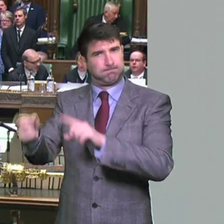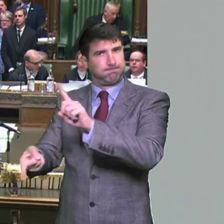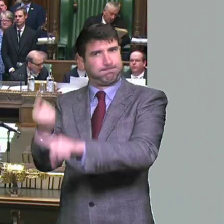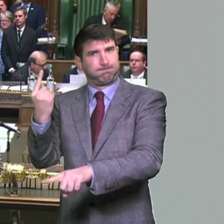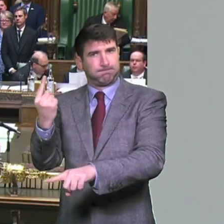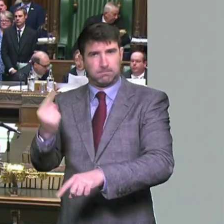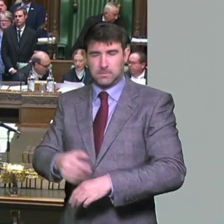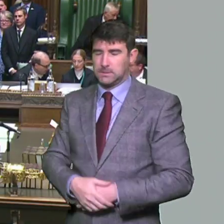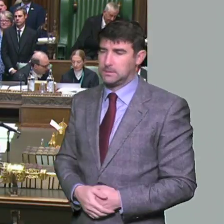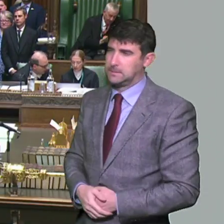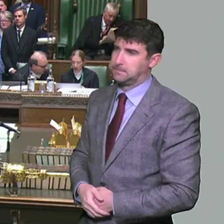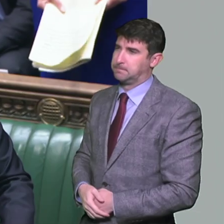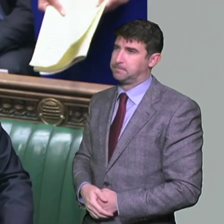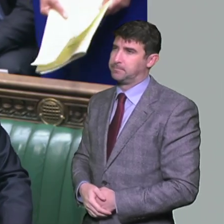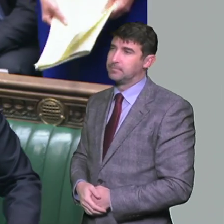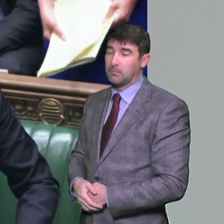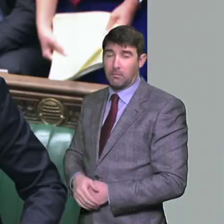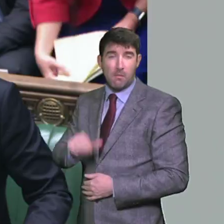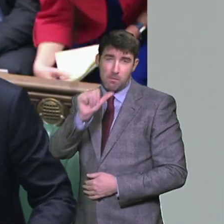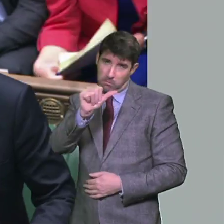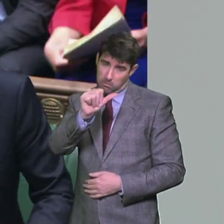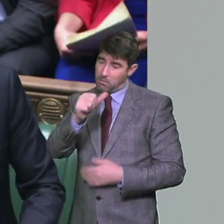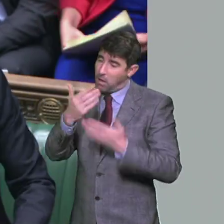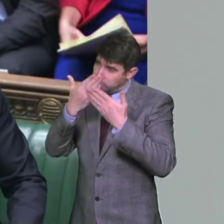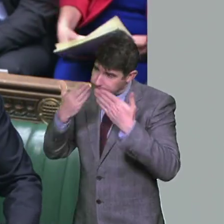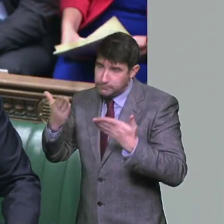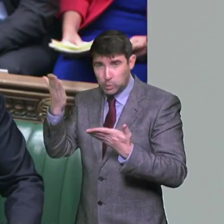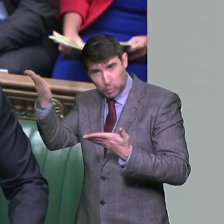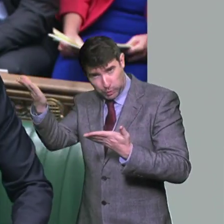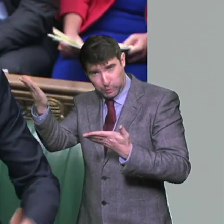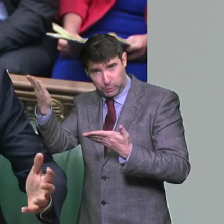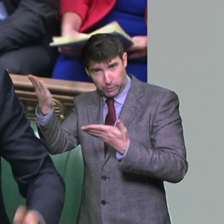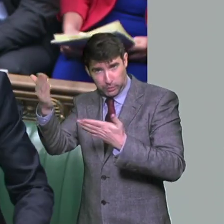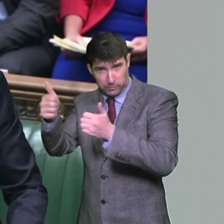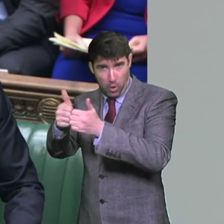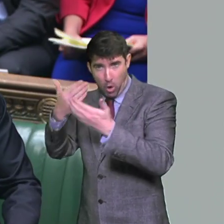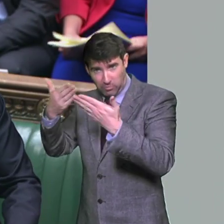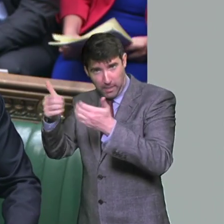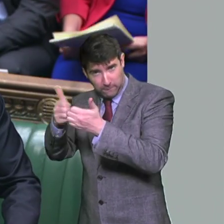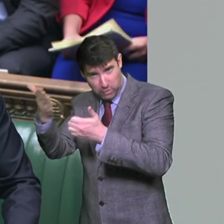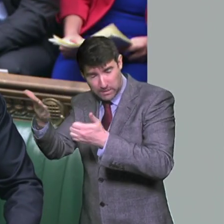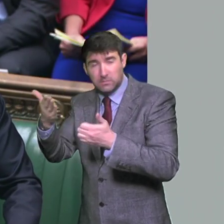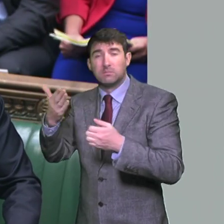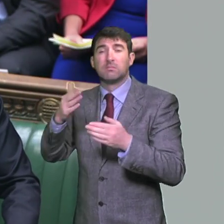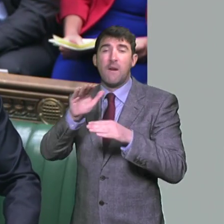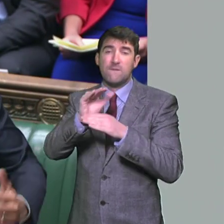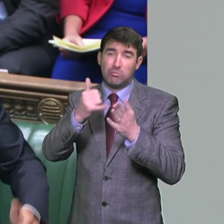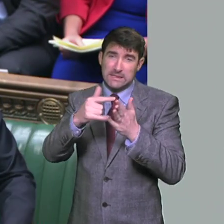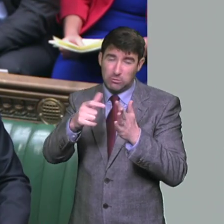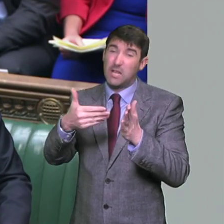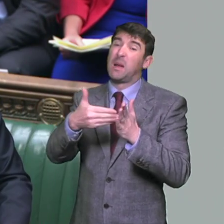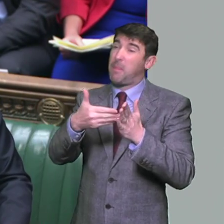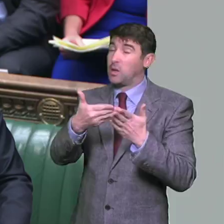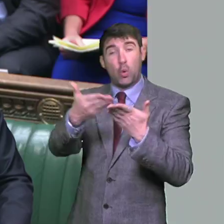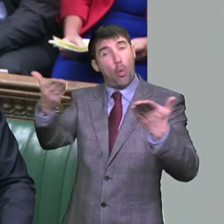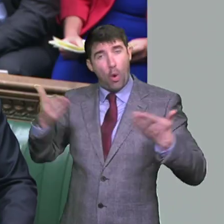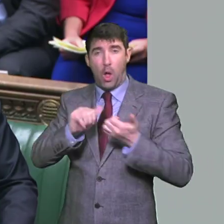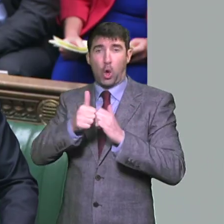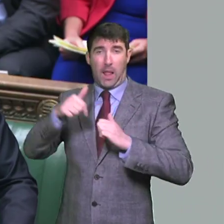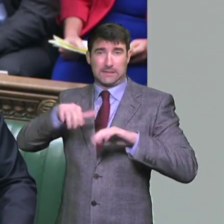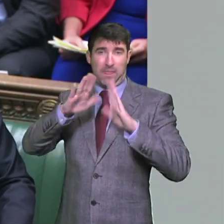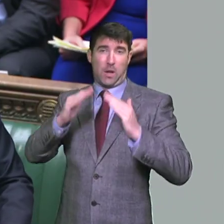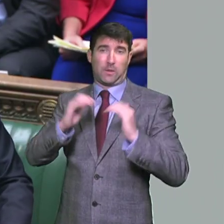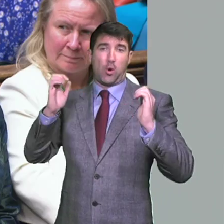I pay tribute to my right honourable Friend for her role and to the former Foreign Secretary and colleagues across the House for the part that they have played in bringing about that outcome.